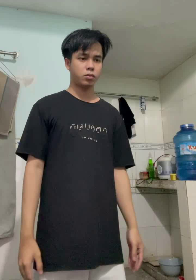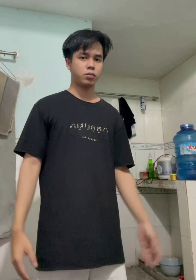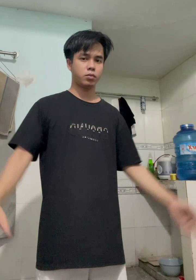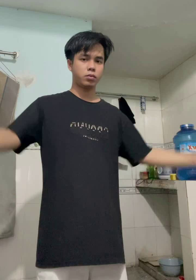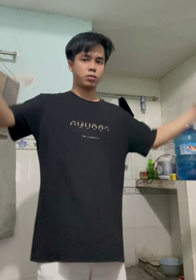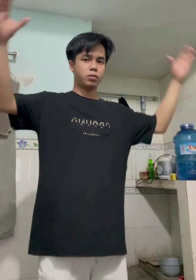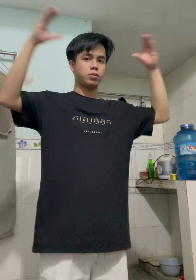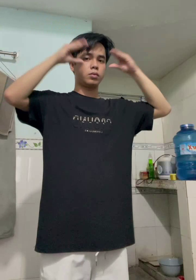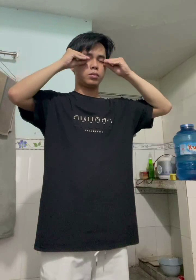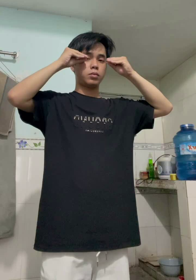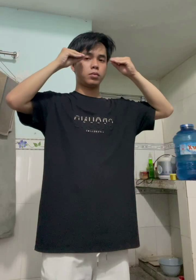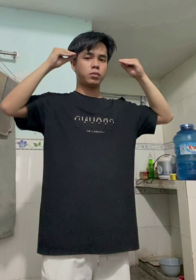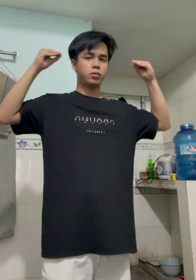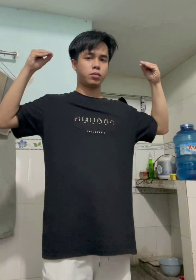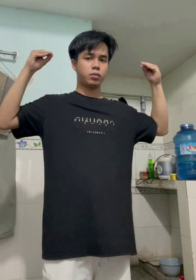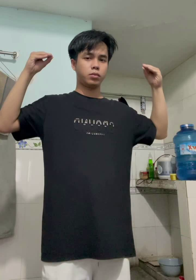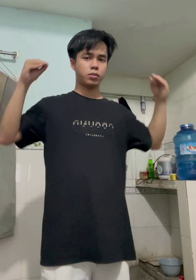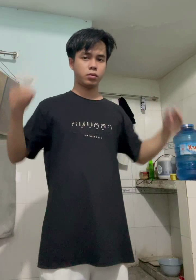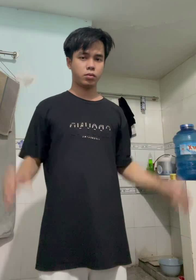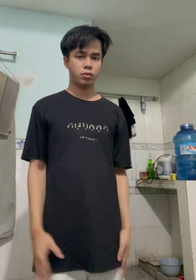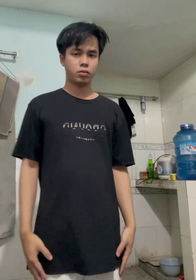buoi toi